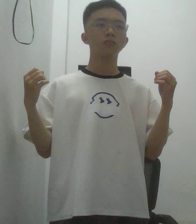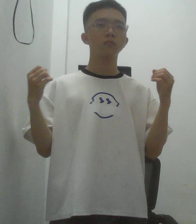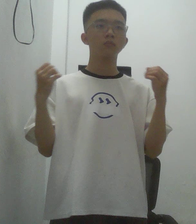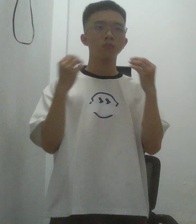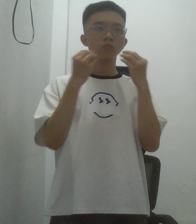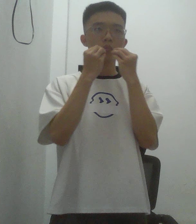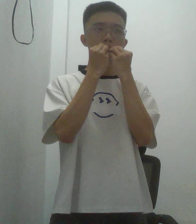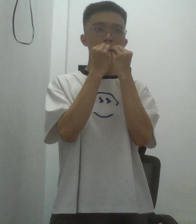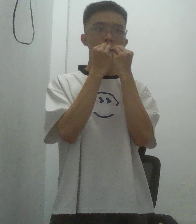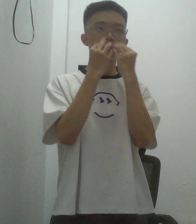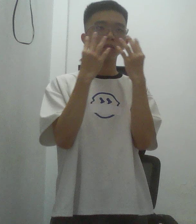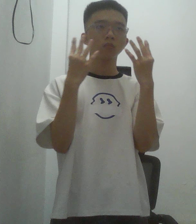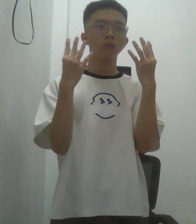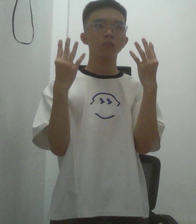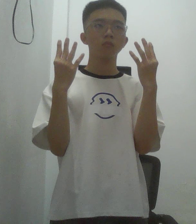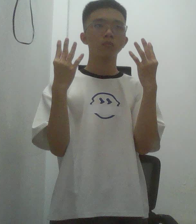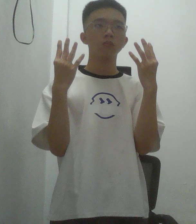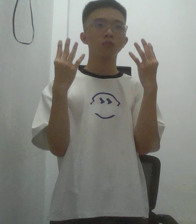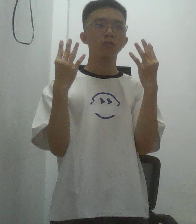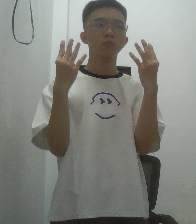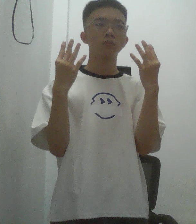cam on